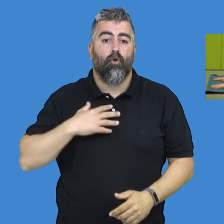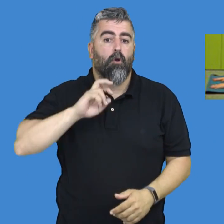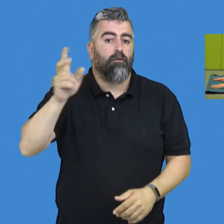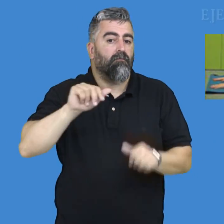otro